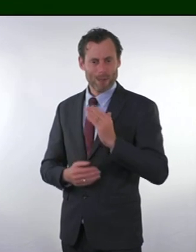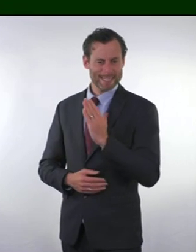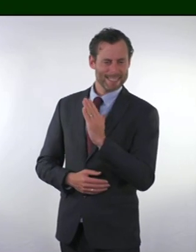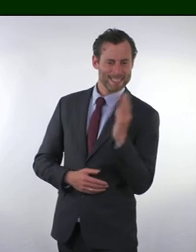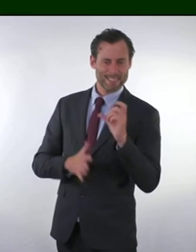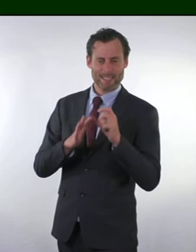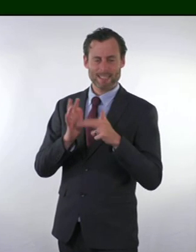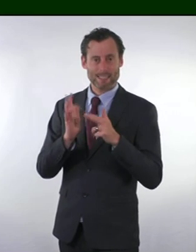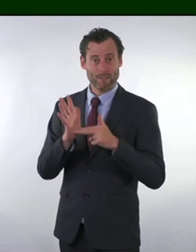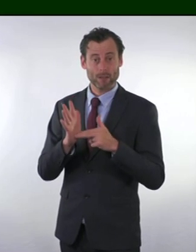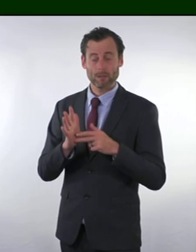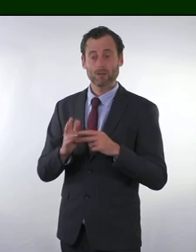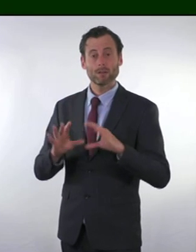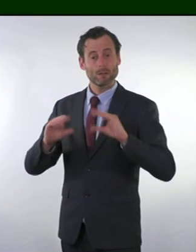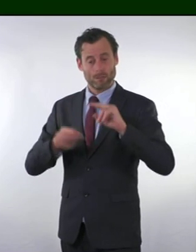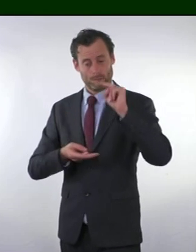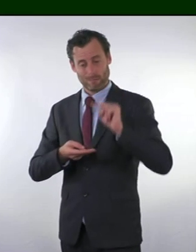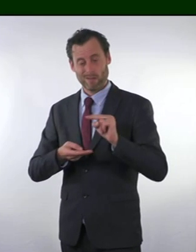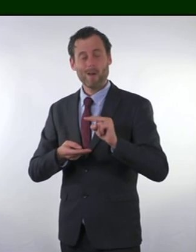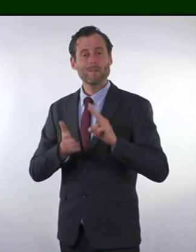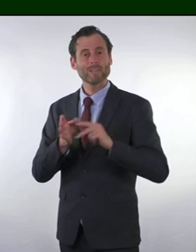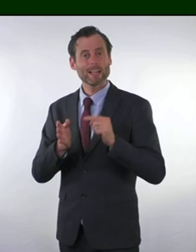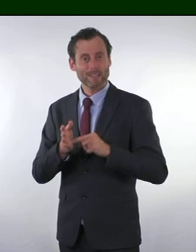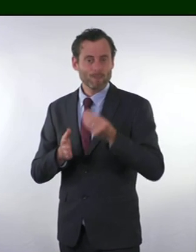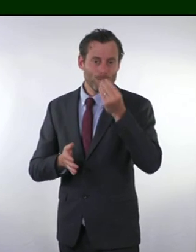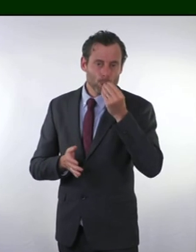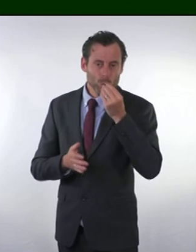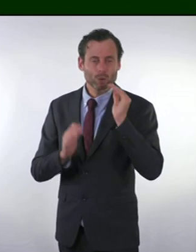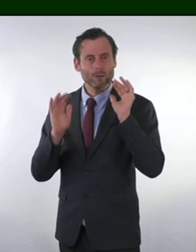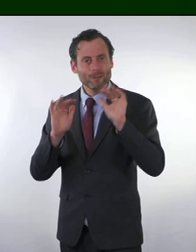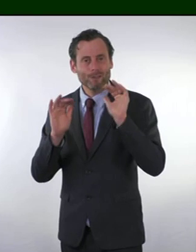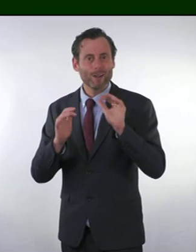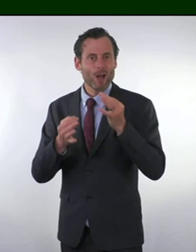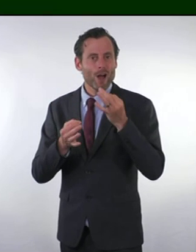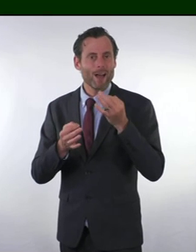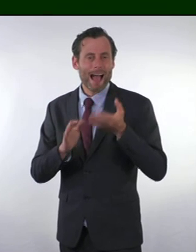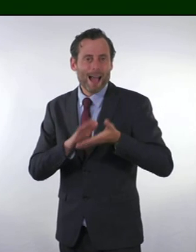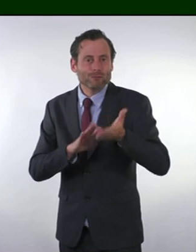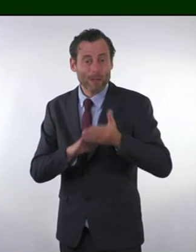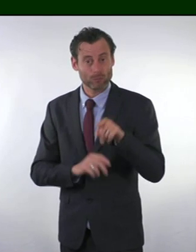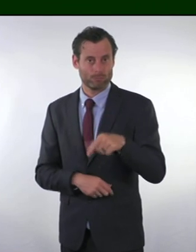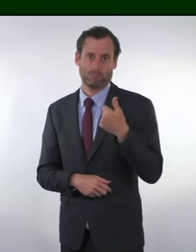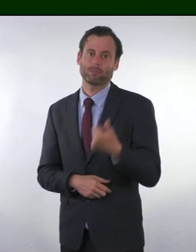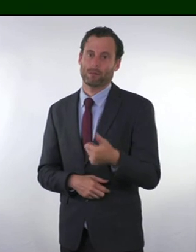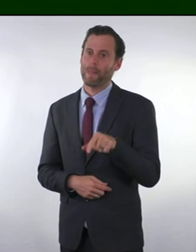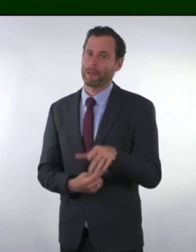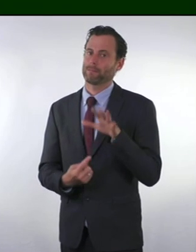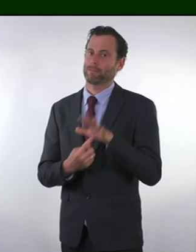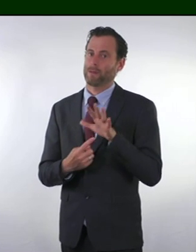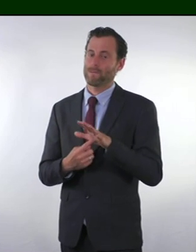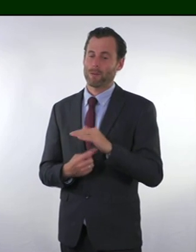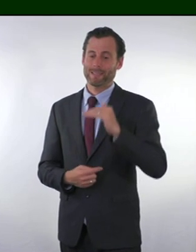Cutting VAT on food, accommodation and attractions to 5% has been described as “epic” by the South West Tourism Alliance.